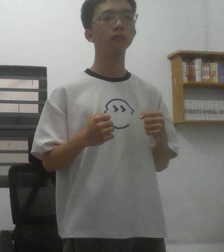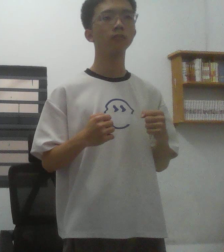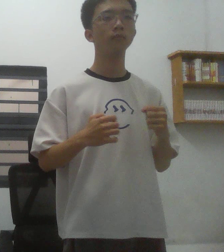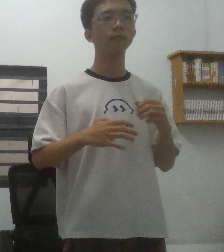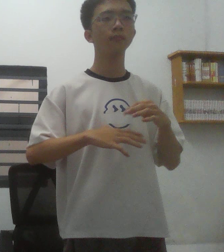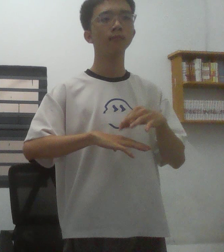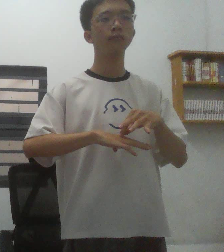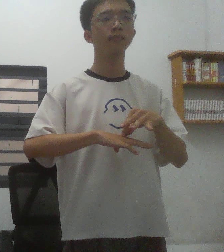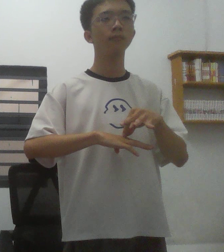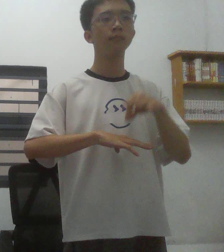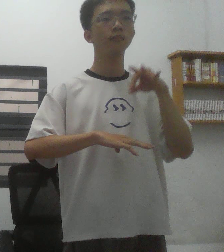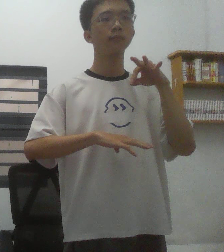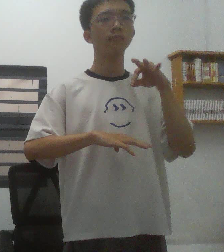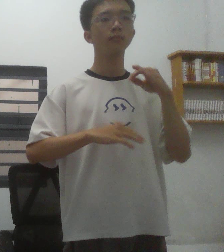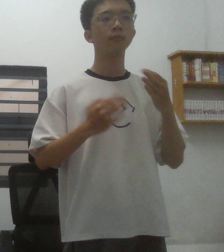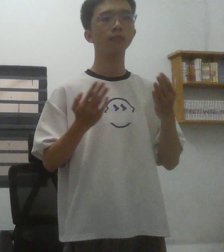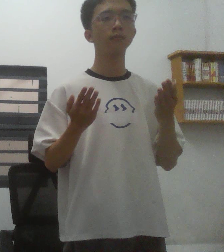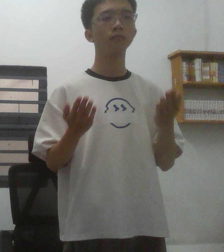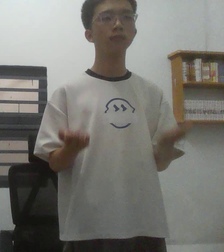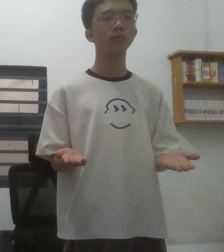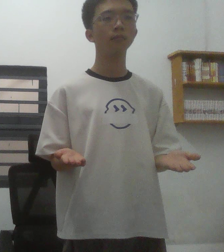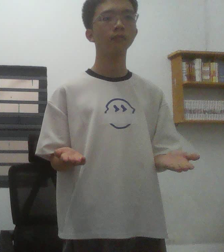tuan nay